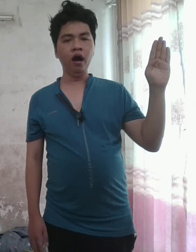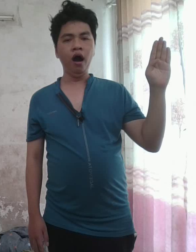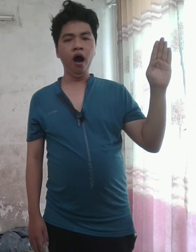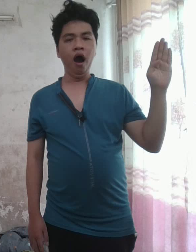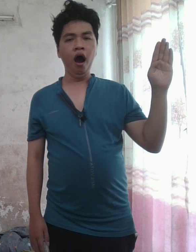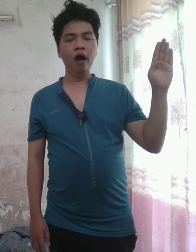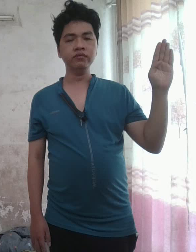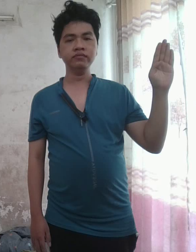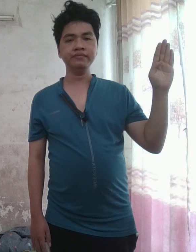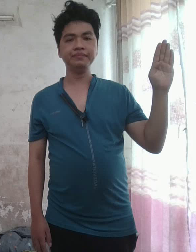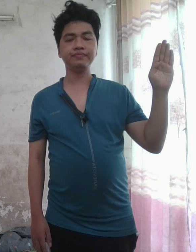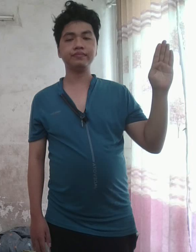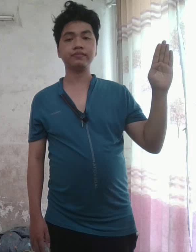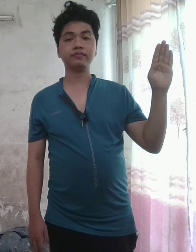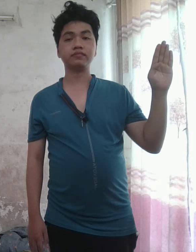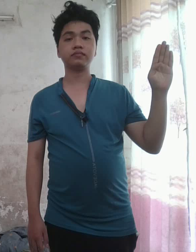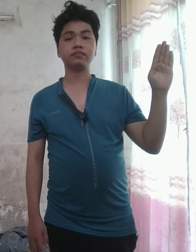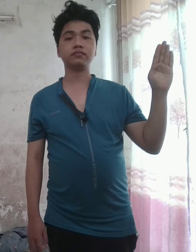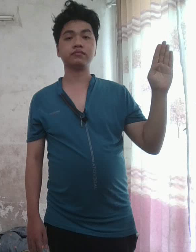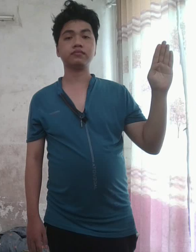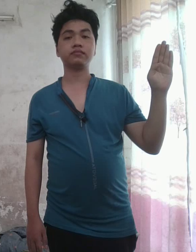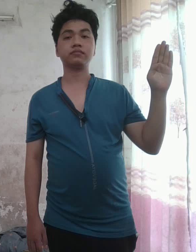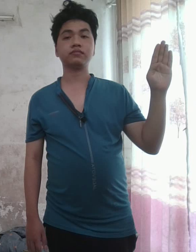b